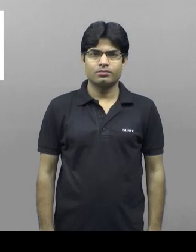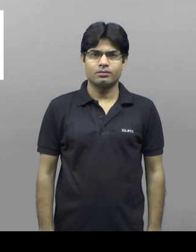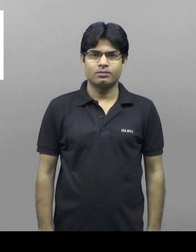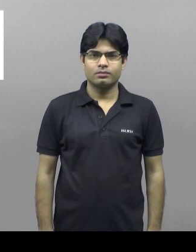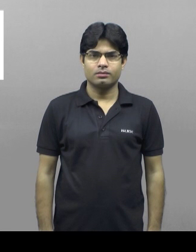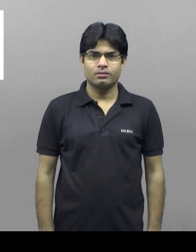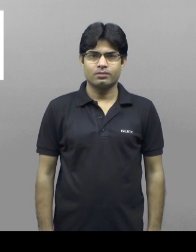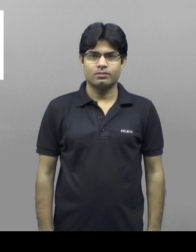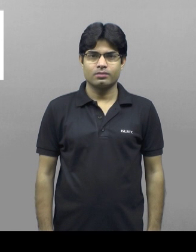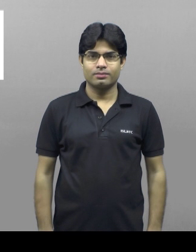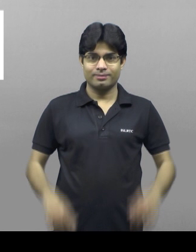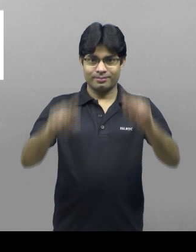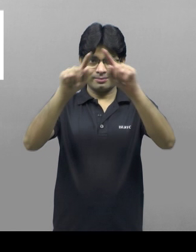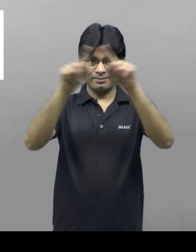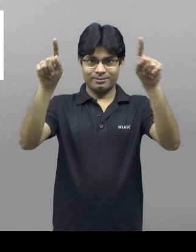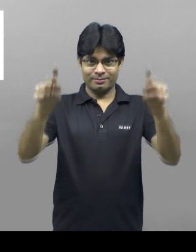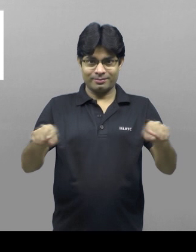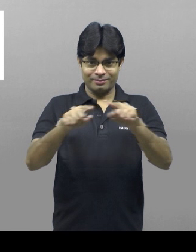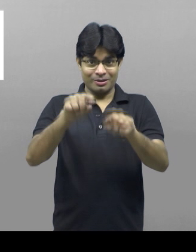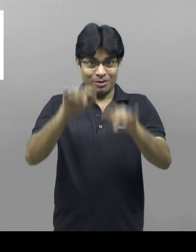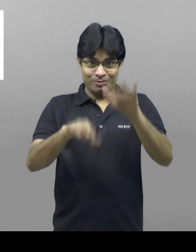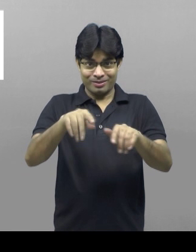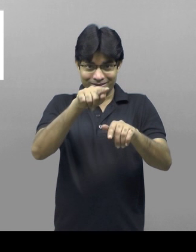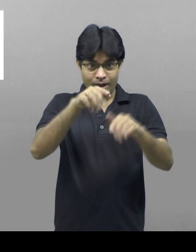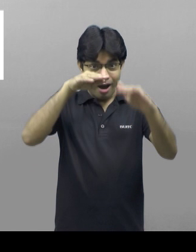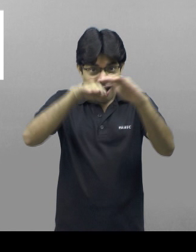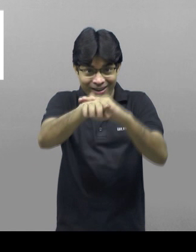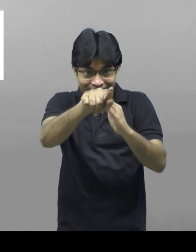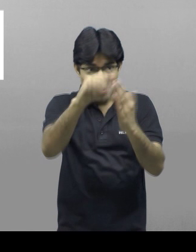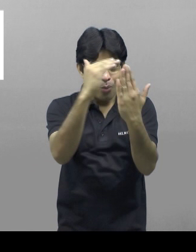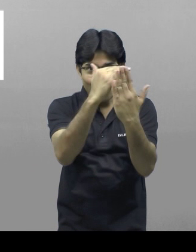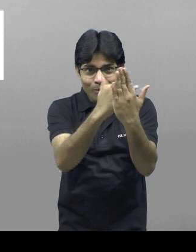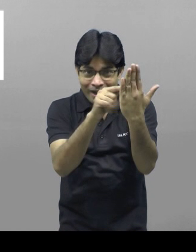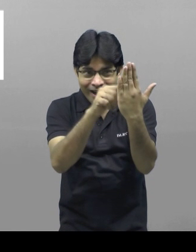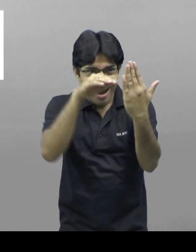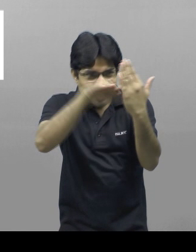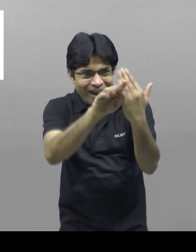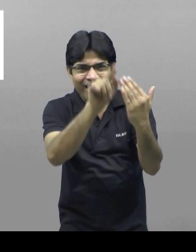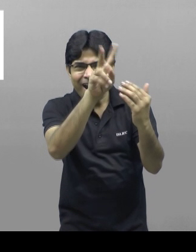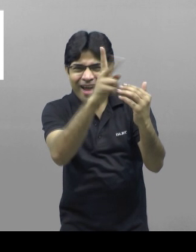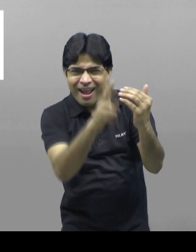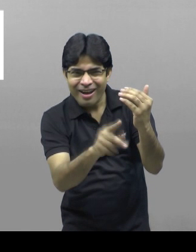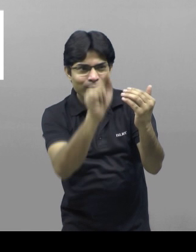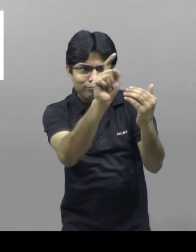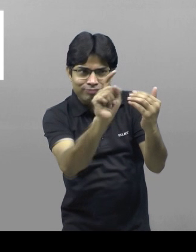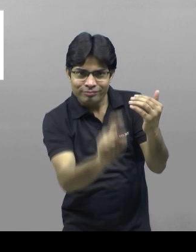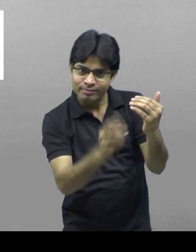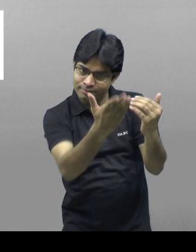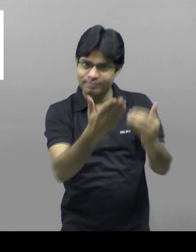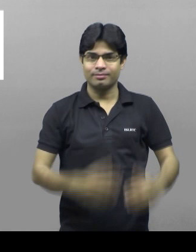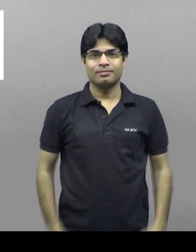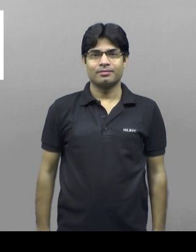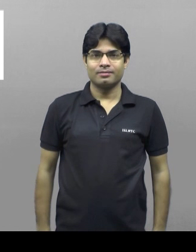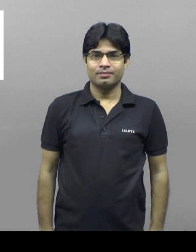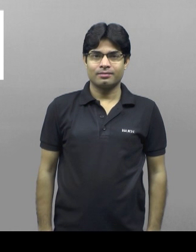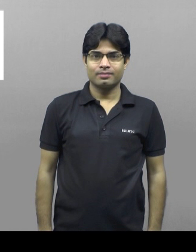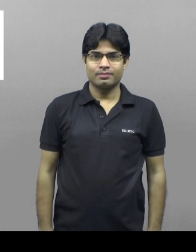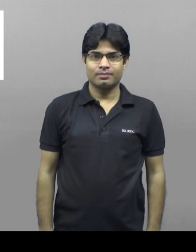Programme